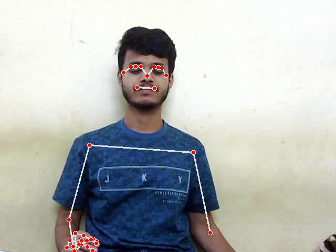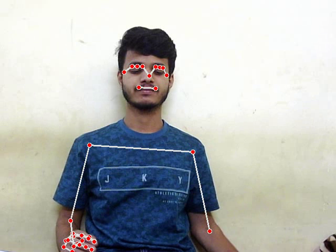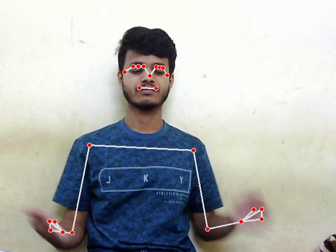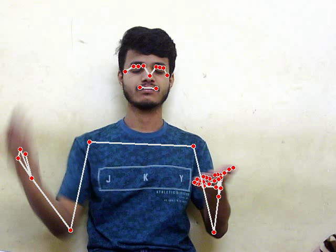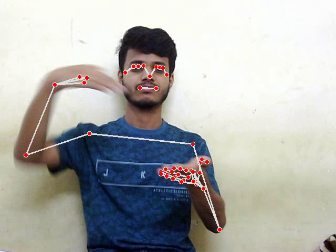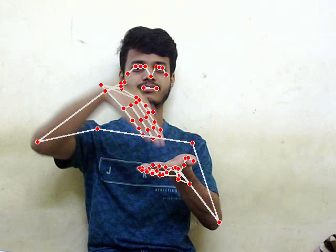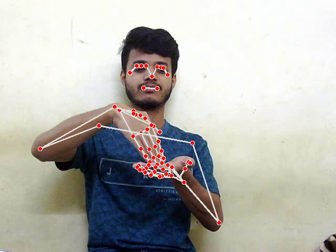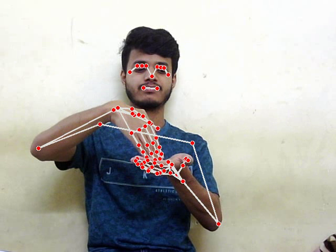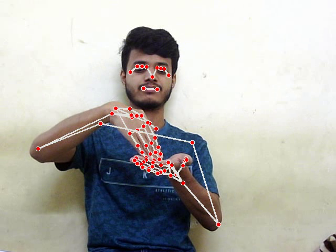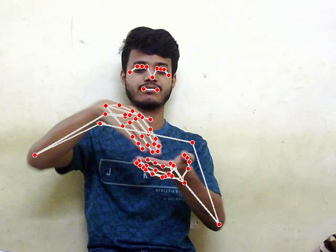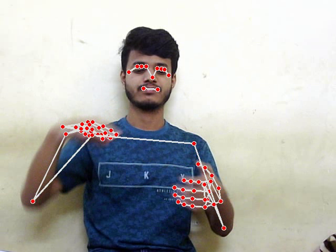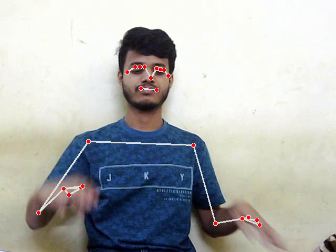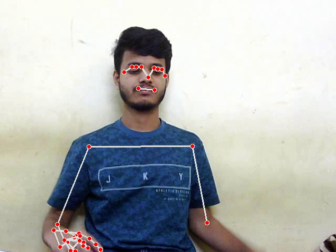again